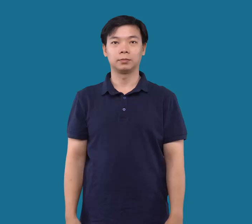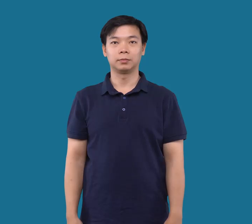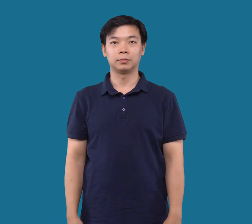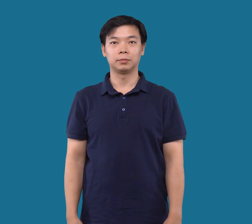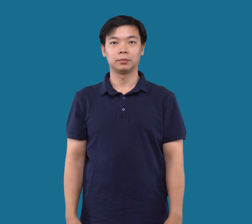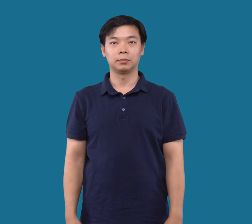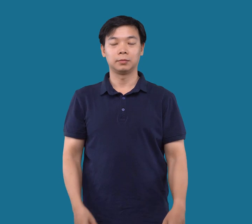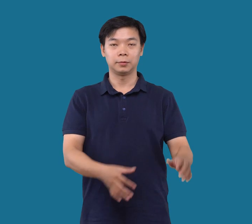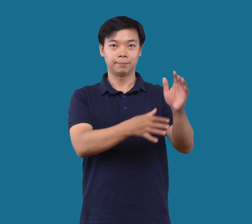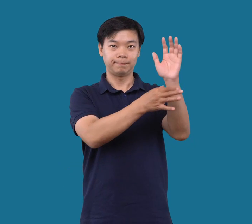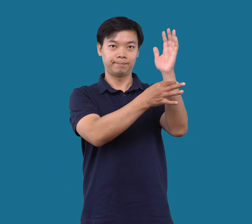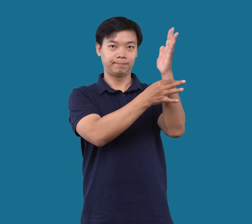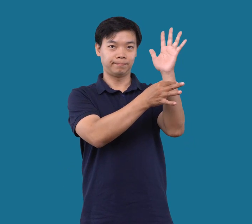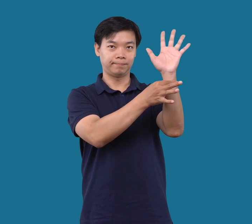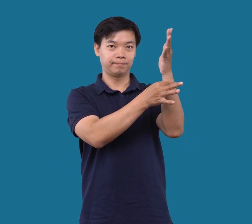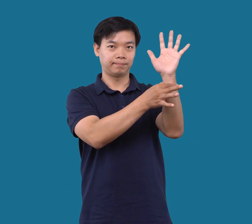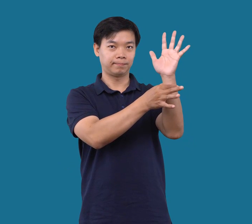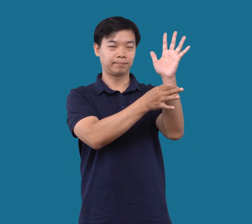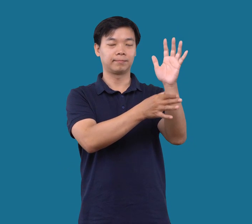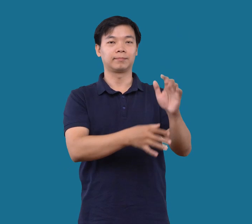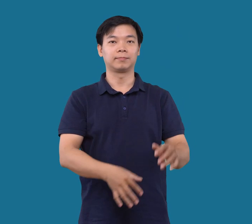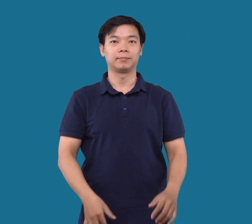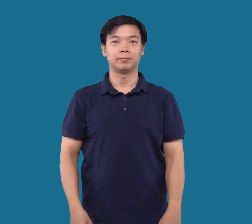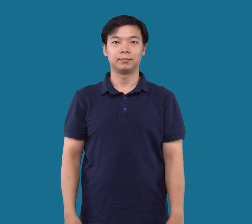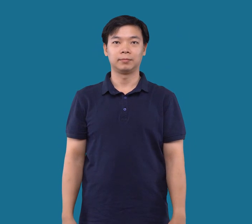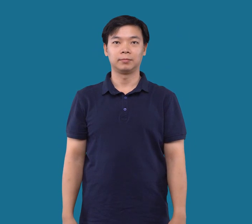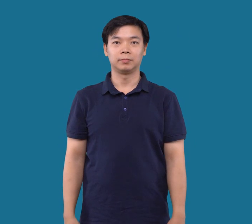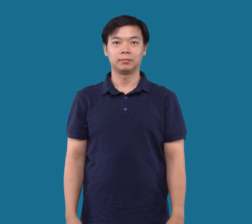cổ tay